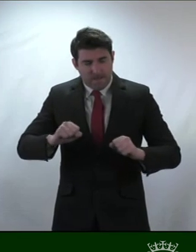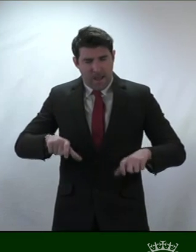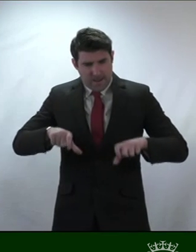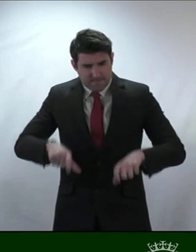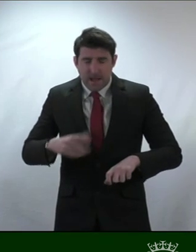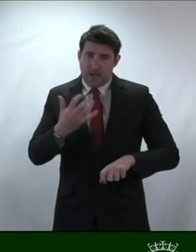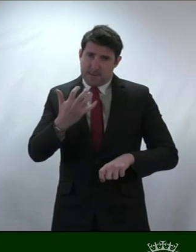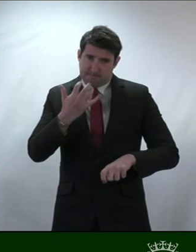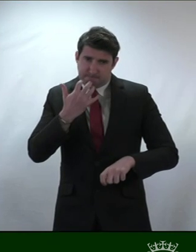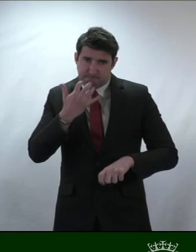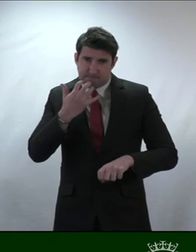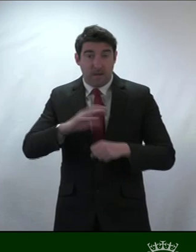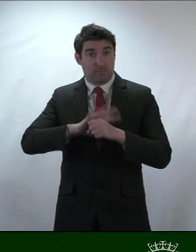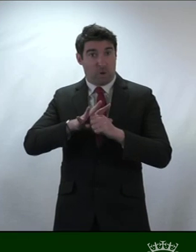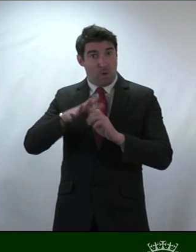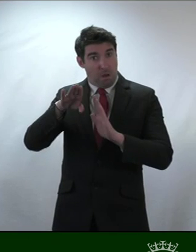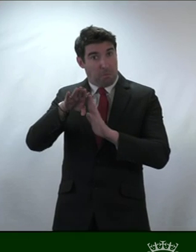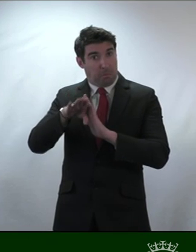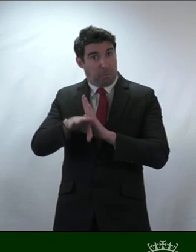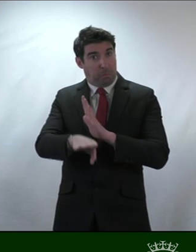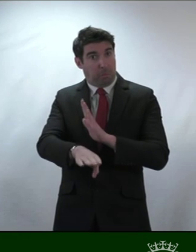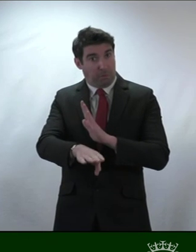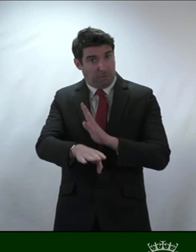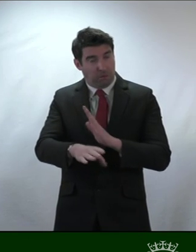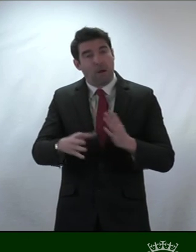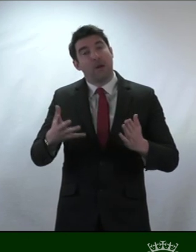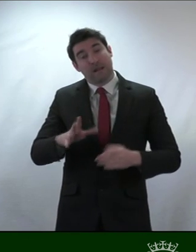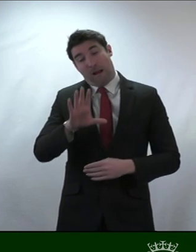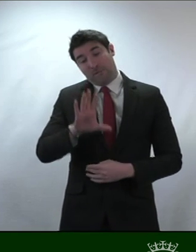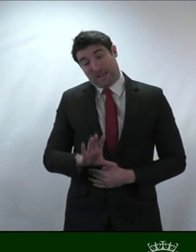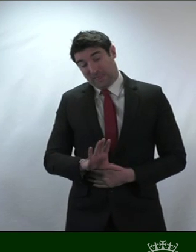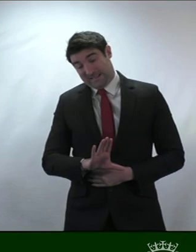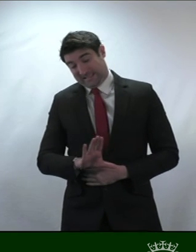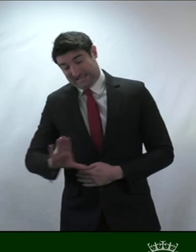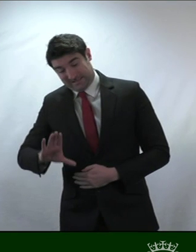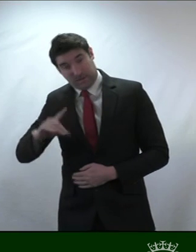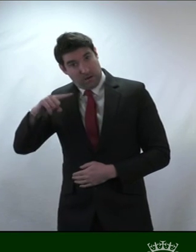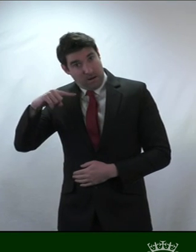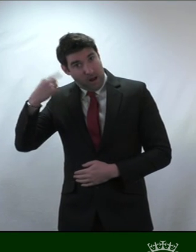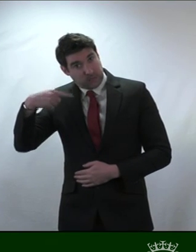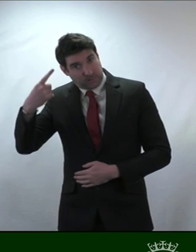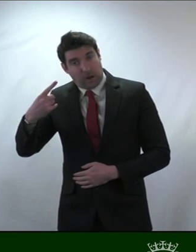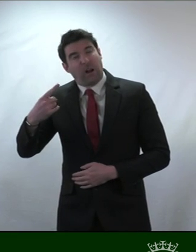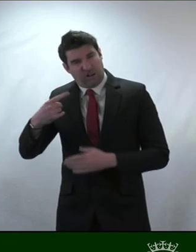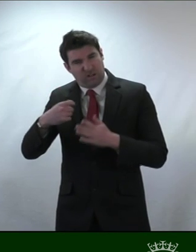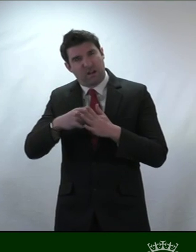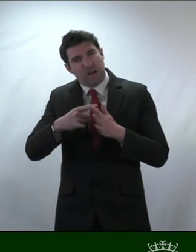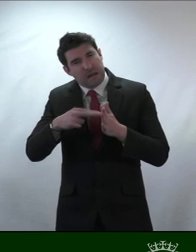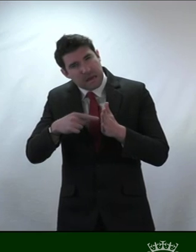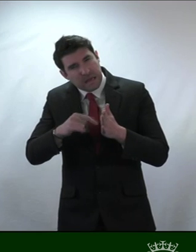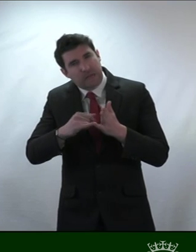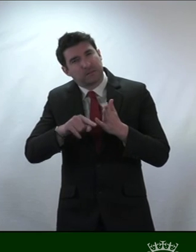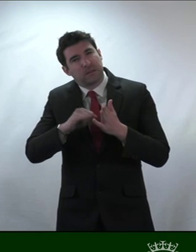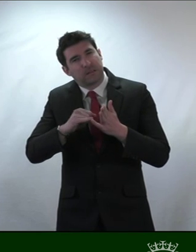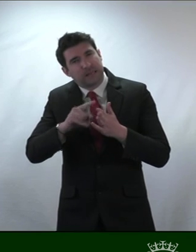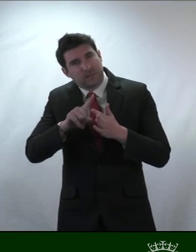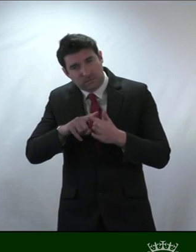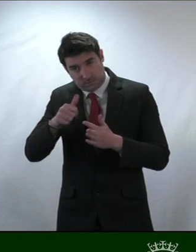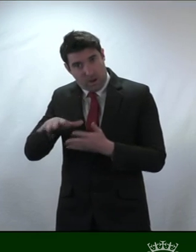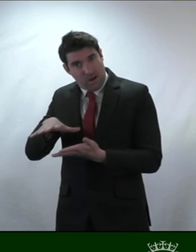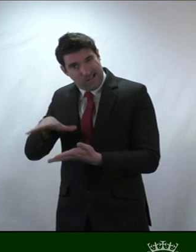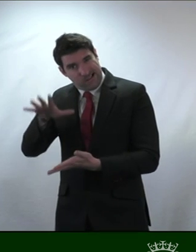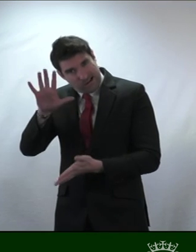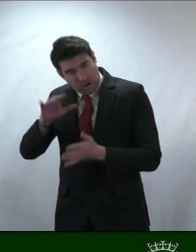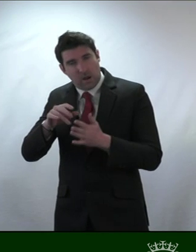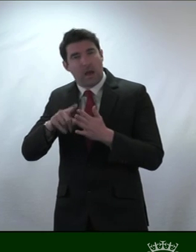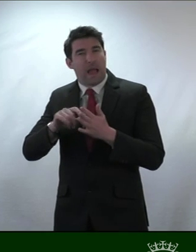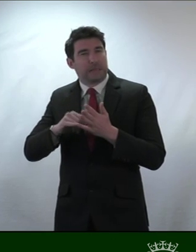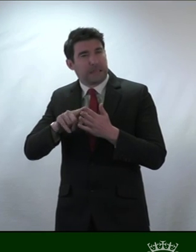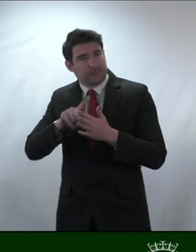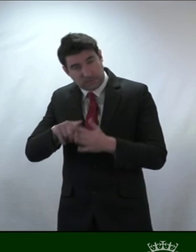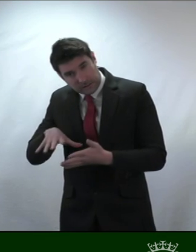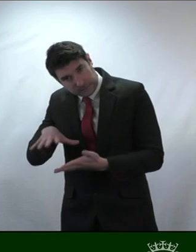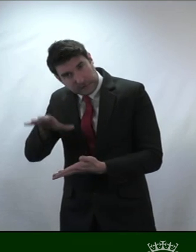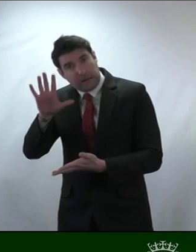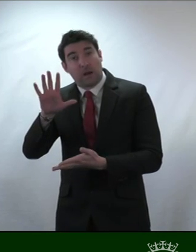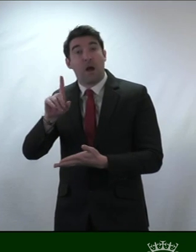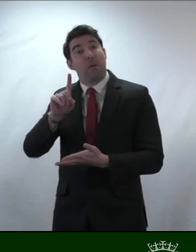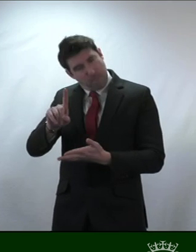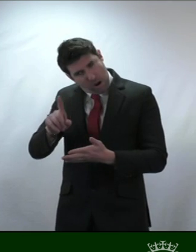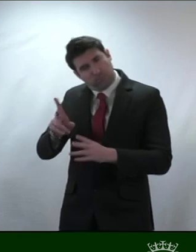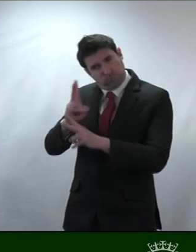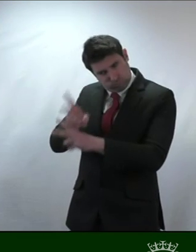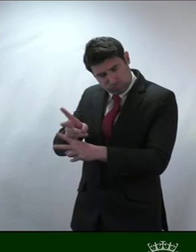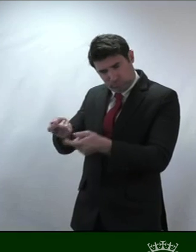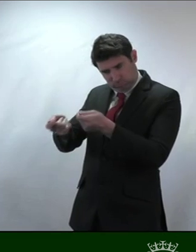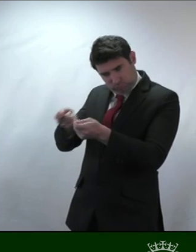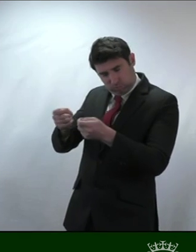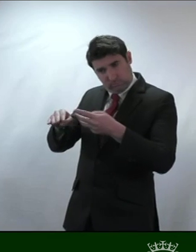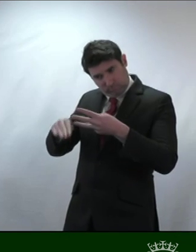Yes, it is true that we have spikes now in some parts of London and the south-east, but we will make sure, with our adjustments to the tiering that we conduct over the next weeks, that we will address those issues.